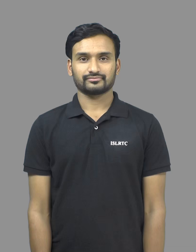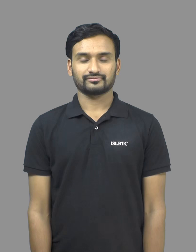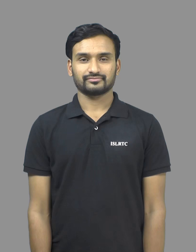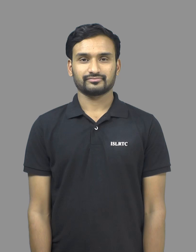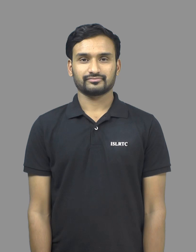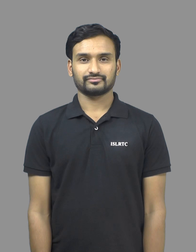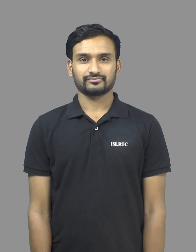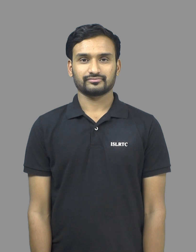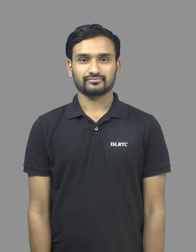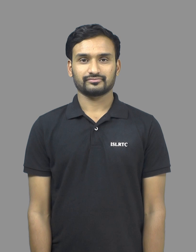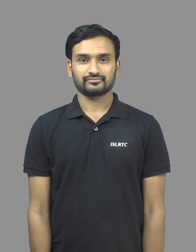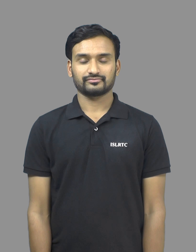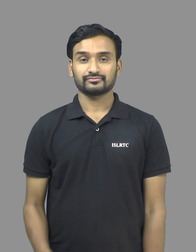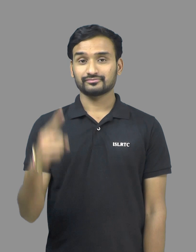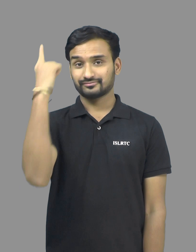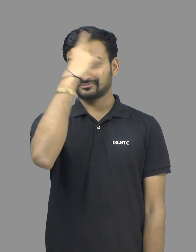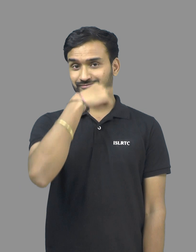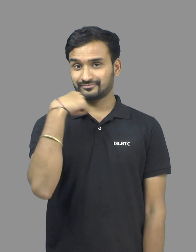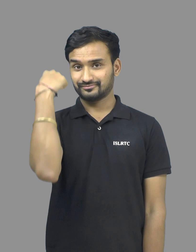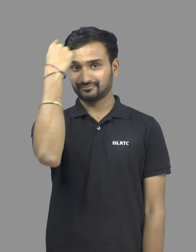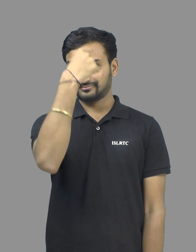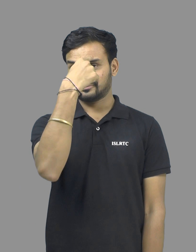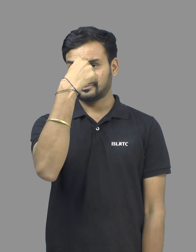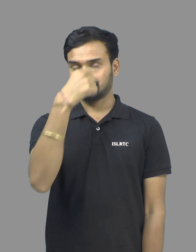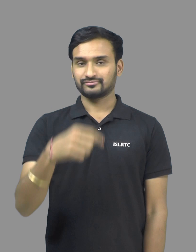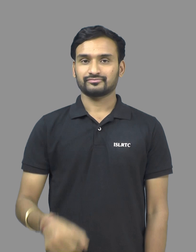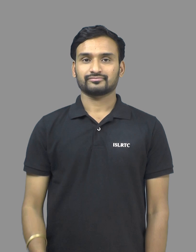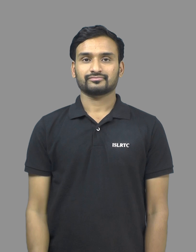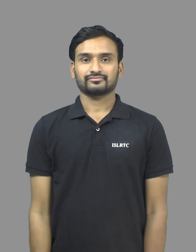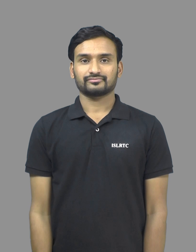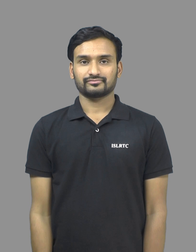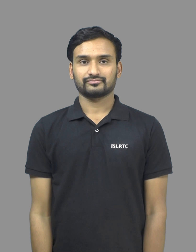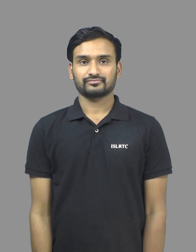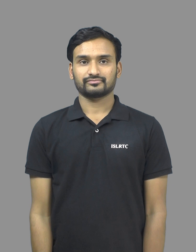Face